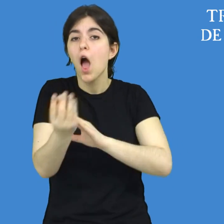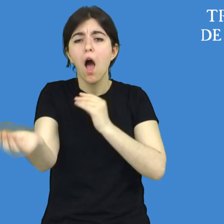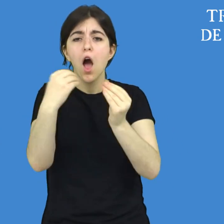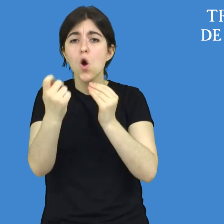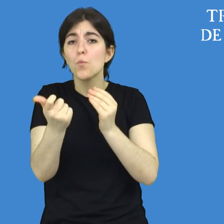comer